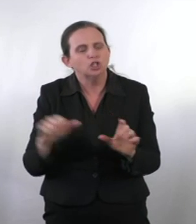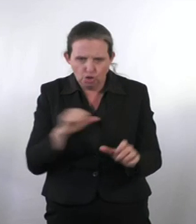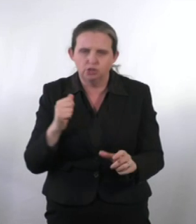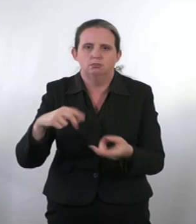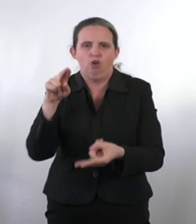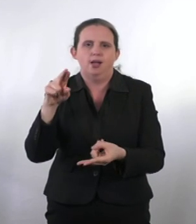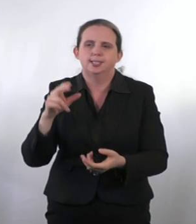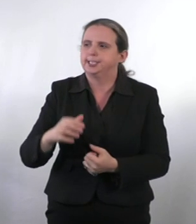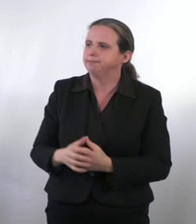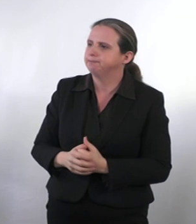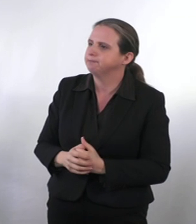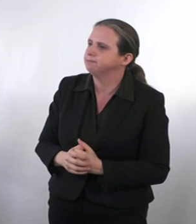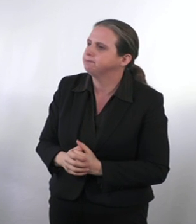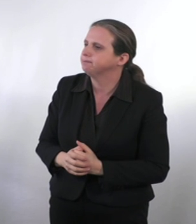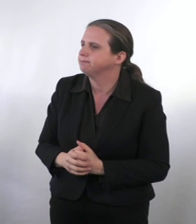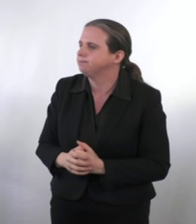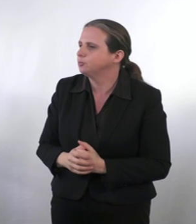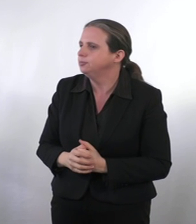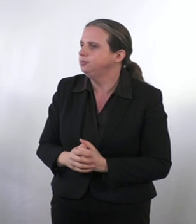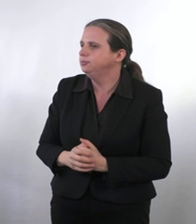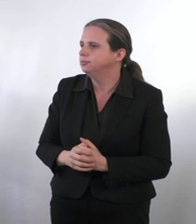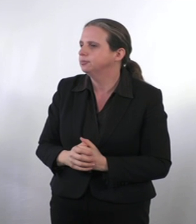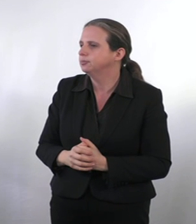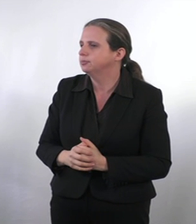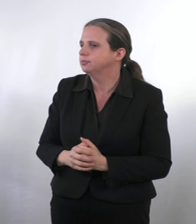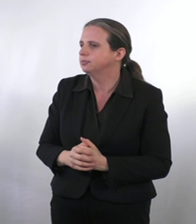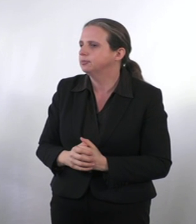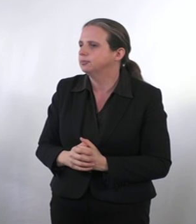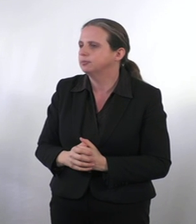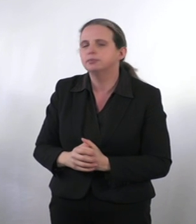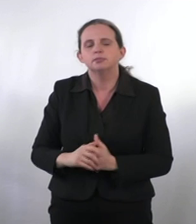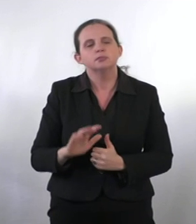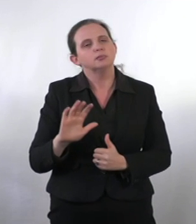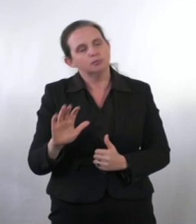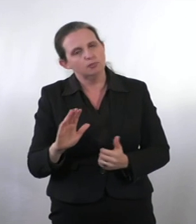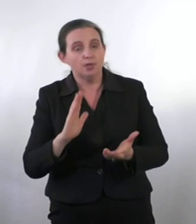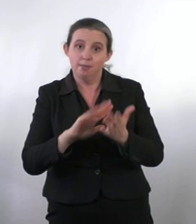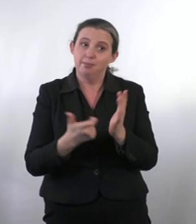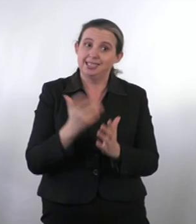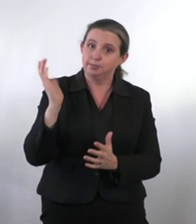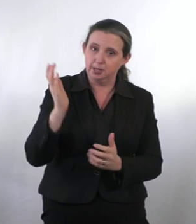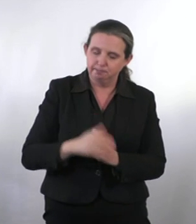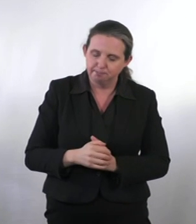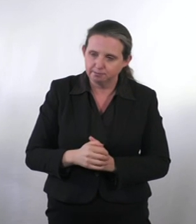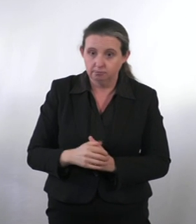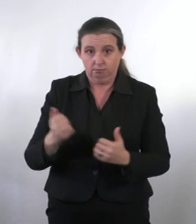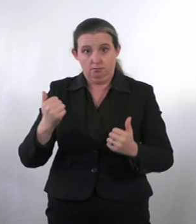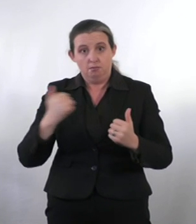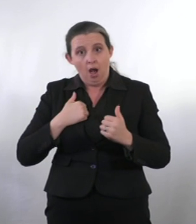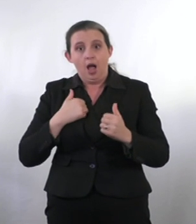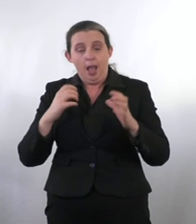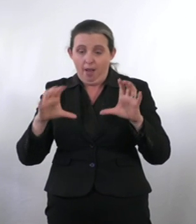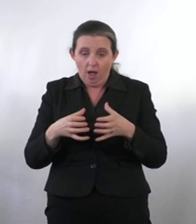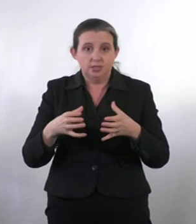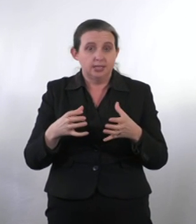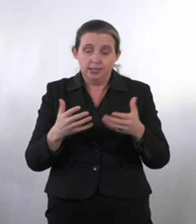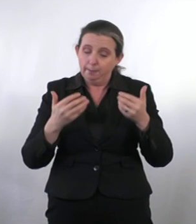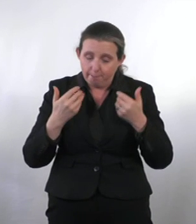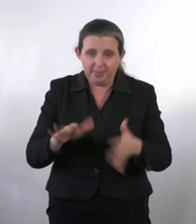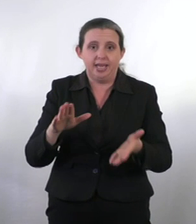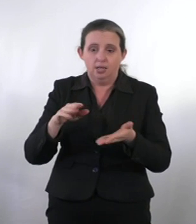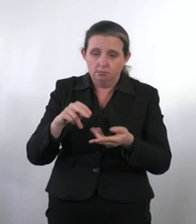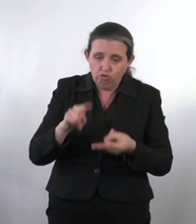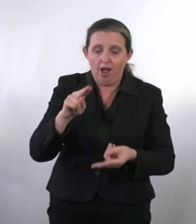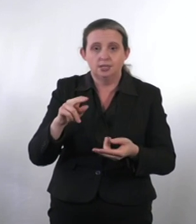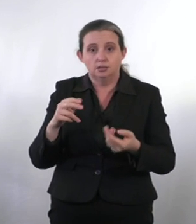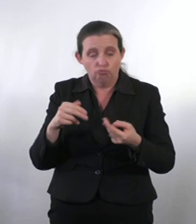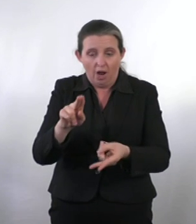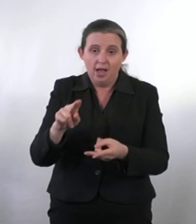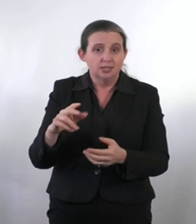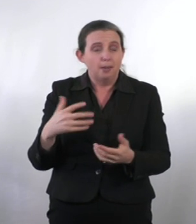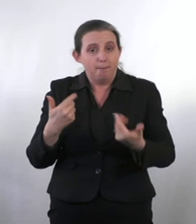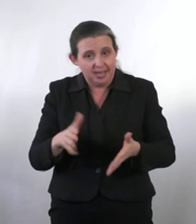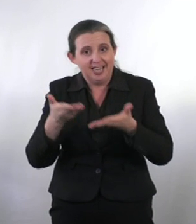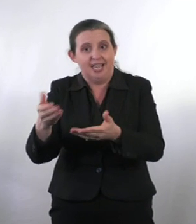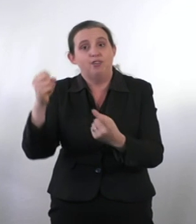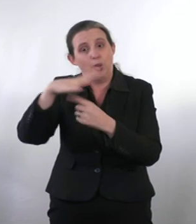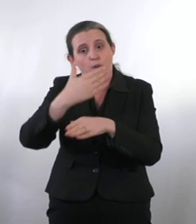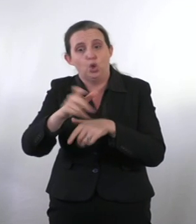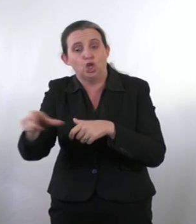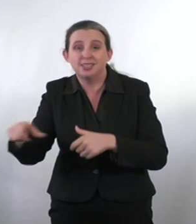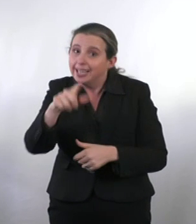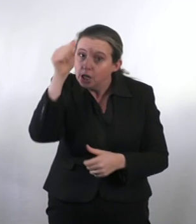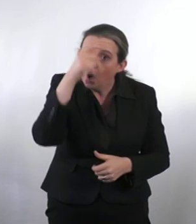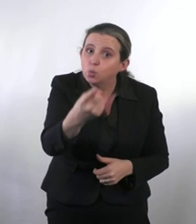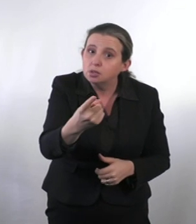It is this party and this Government who have given key workers and public sector workers above-inflation pay rises this year, as the right hon.